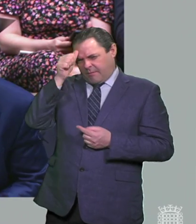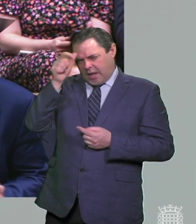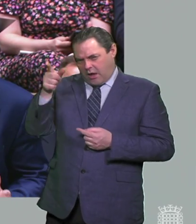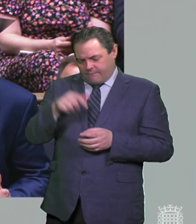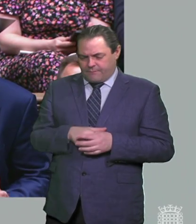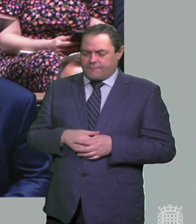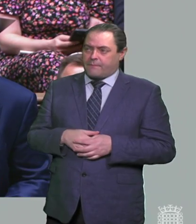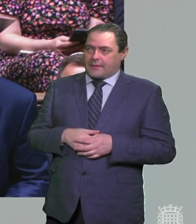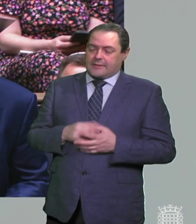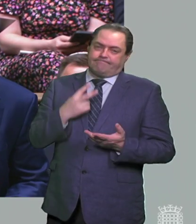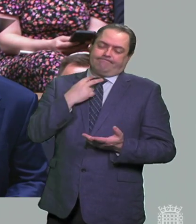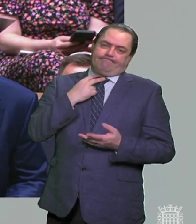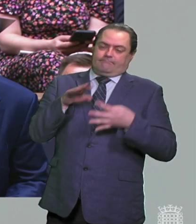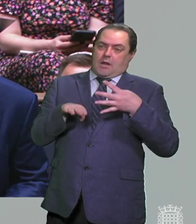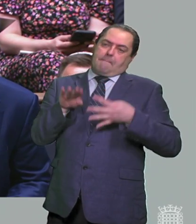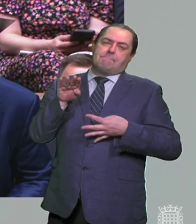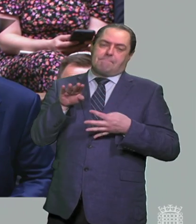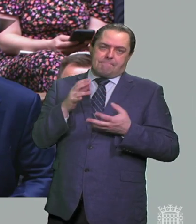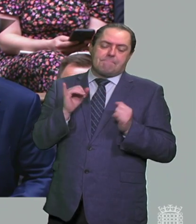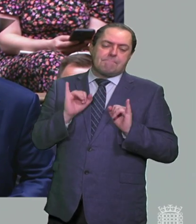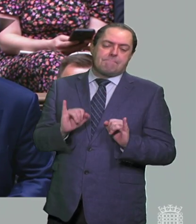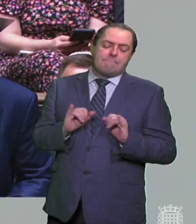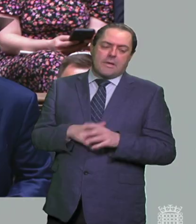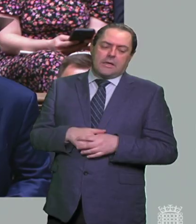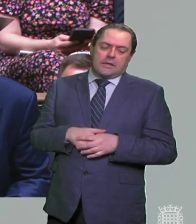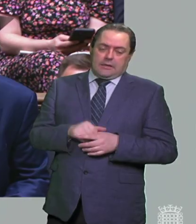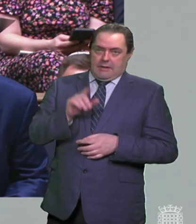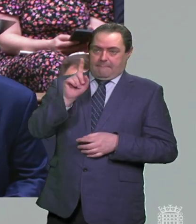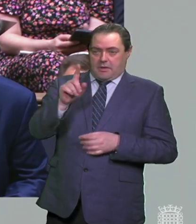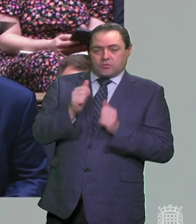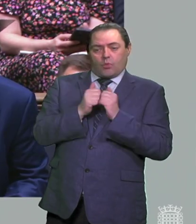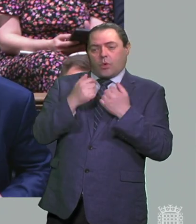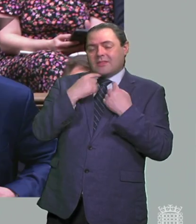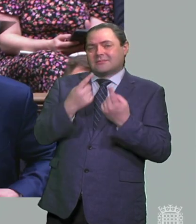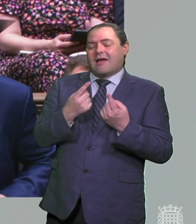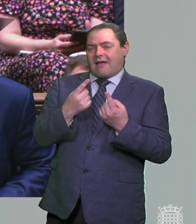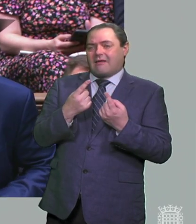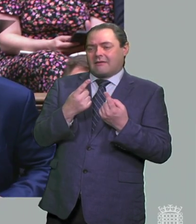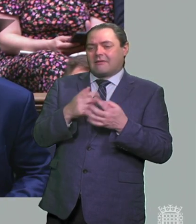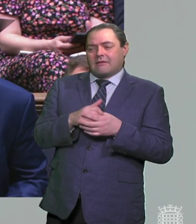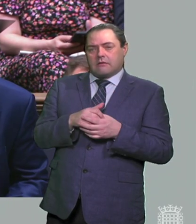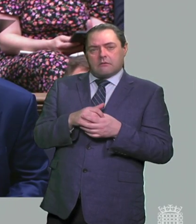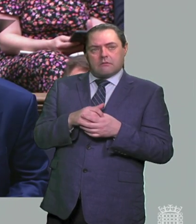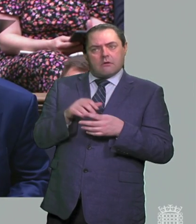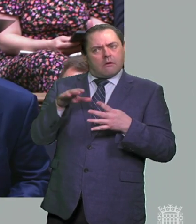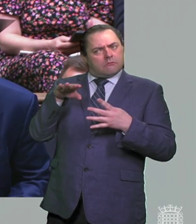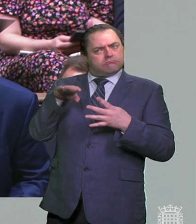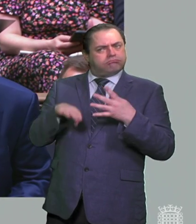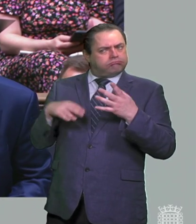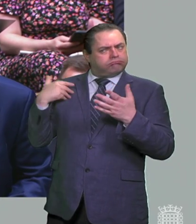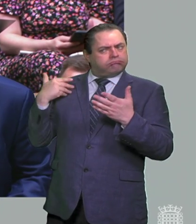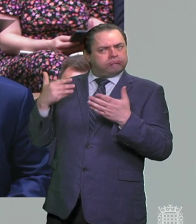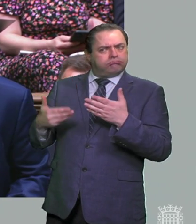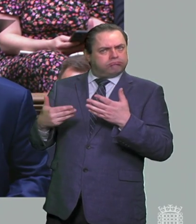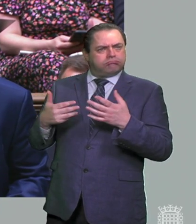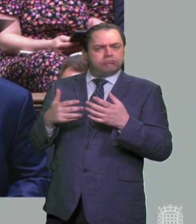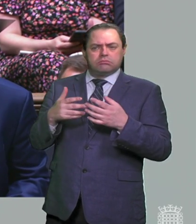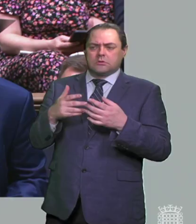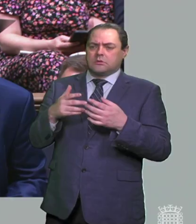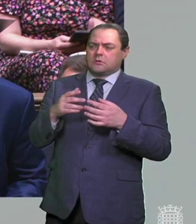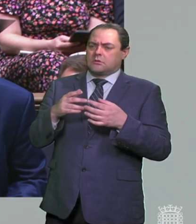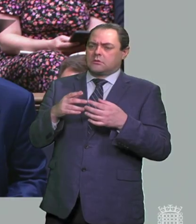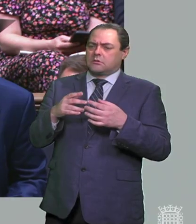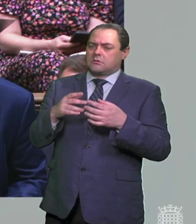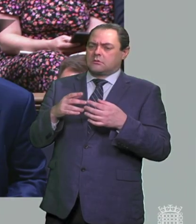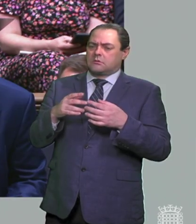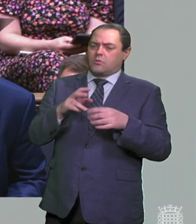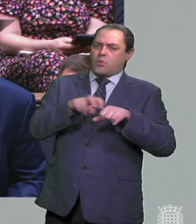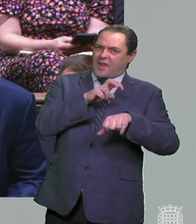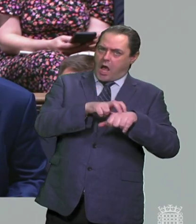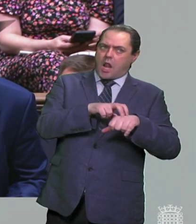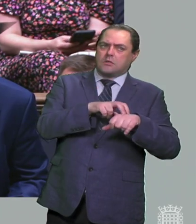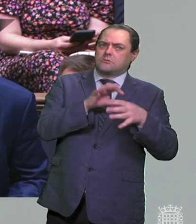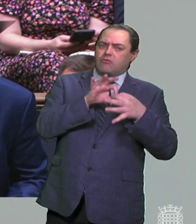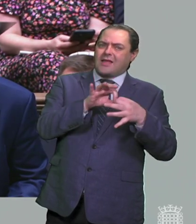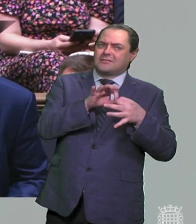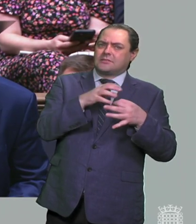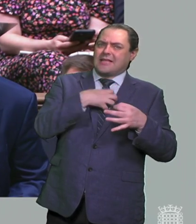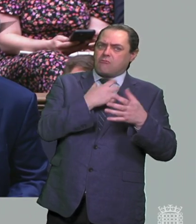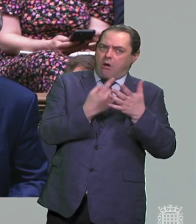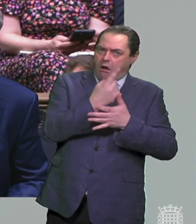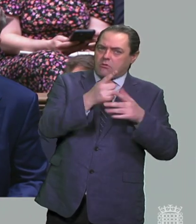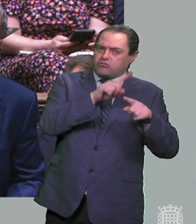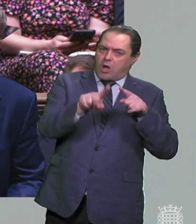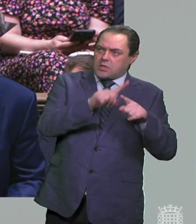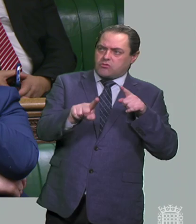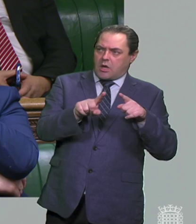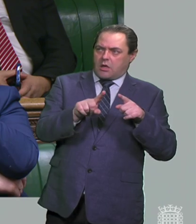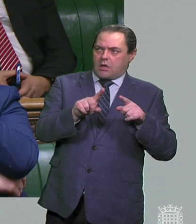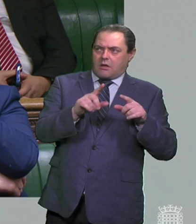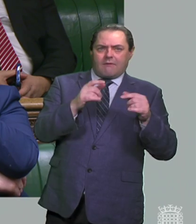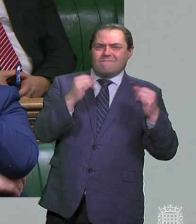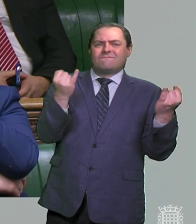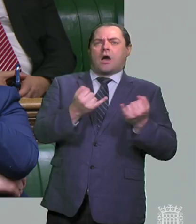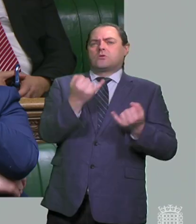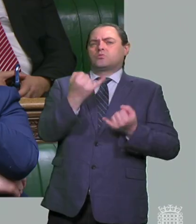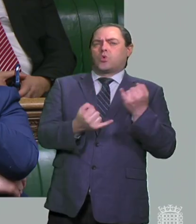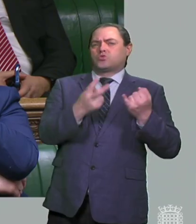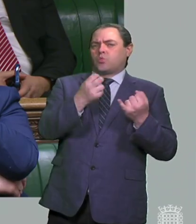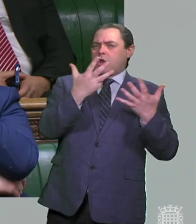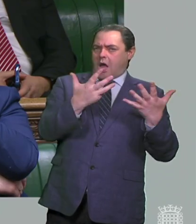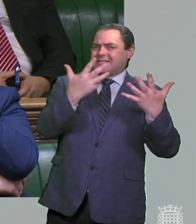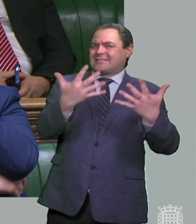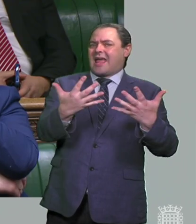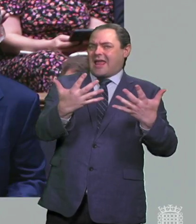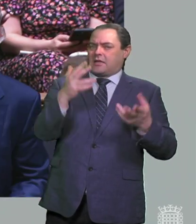It is disappointing that the threat level has gone up, but I think it is worth saying that it has been in significant decline, in terms of the number of Northern Ireland-related terrorist attacks and attempted attacks, since the peak of the violence in 2009 and 2010.